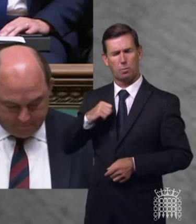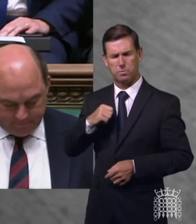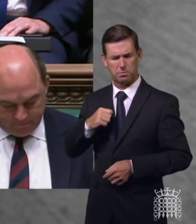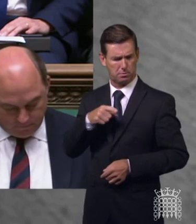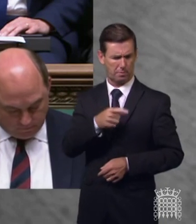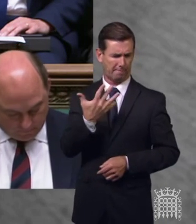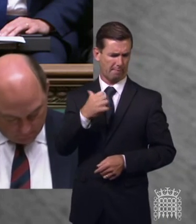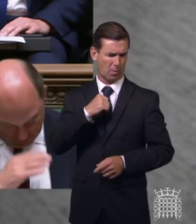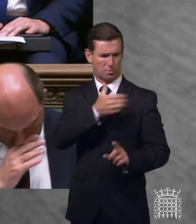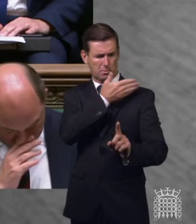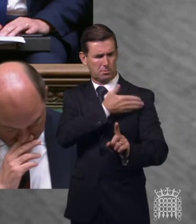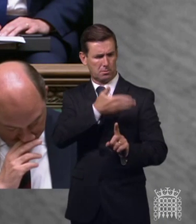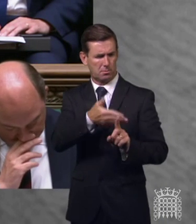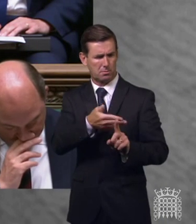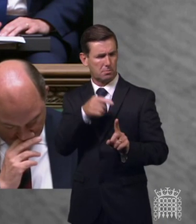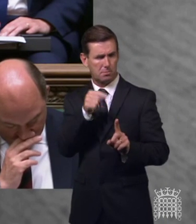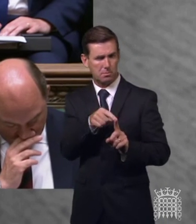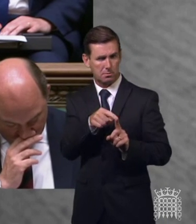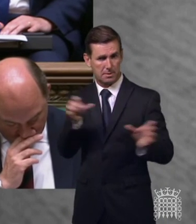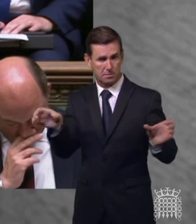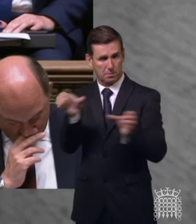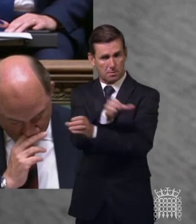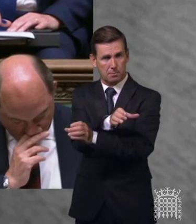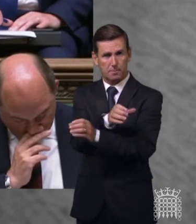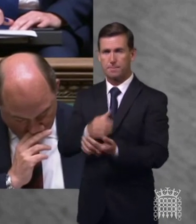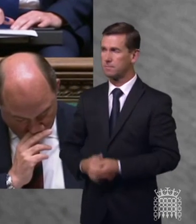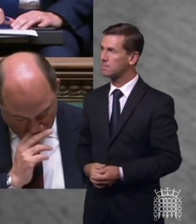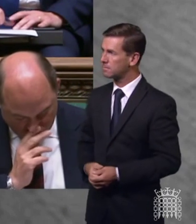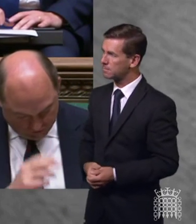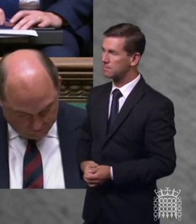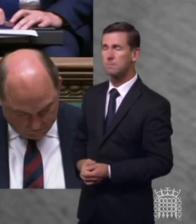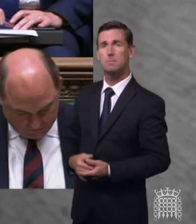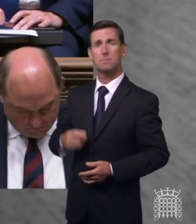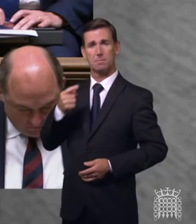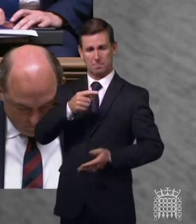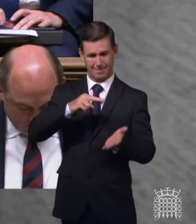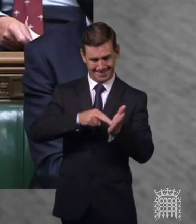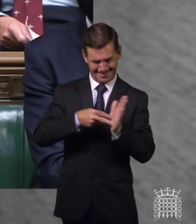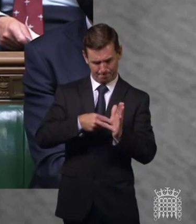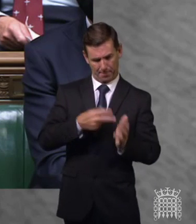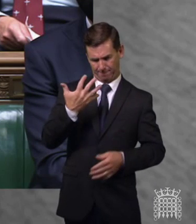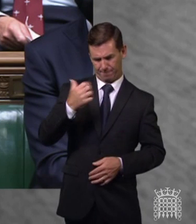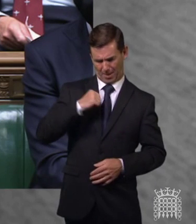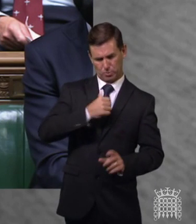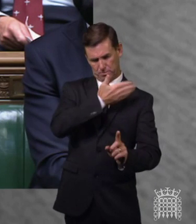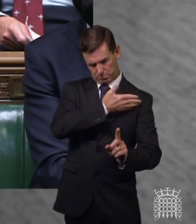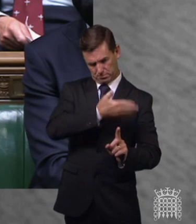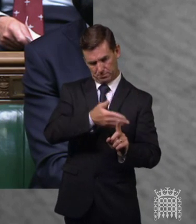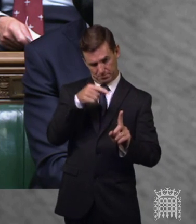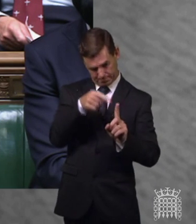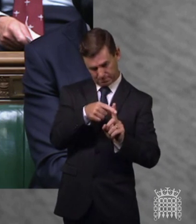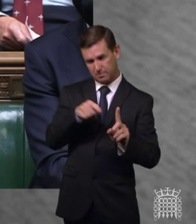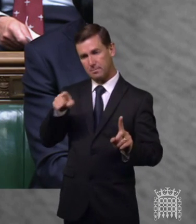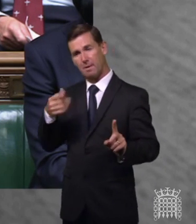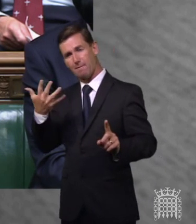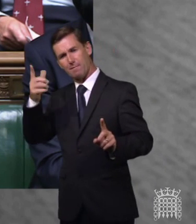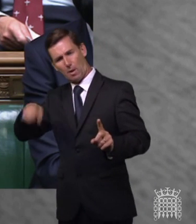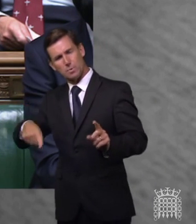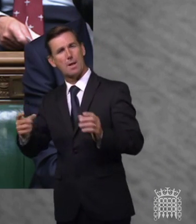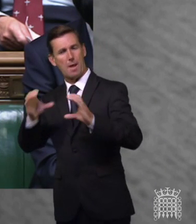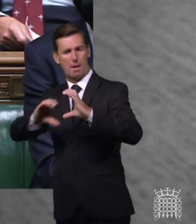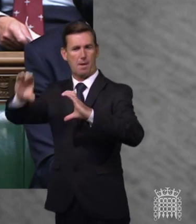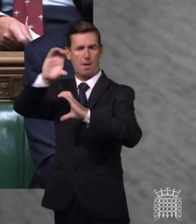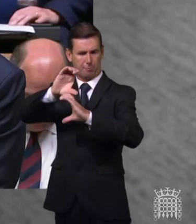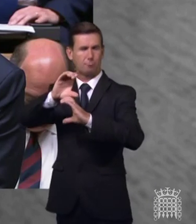Yes, indeed, the 5,000 extra in the resettlement scheme are additional to those already announced.